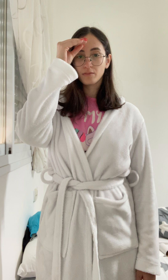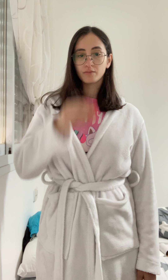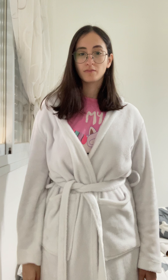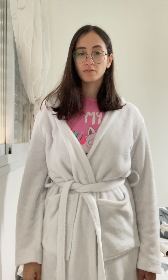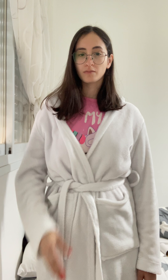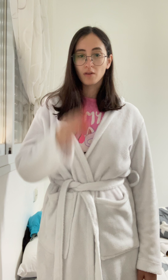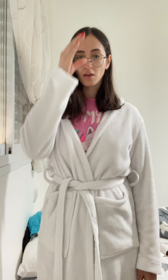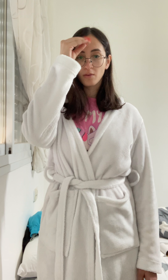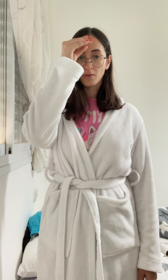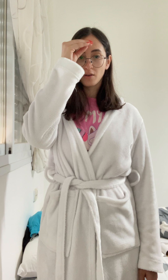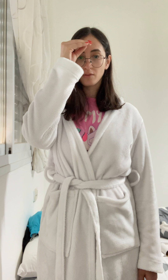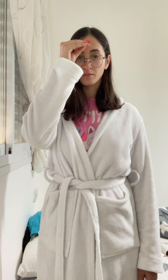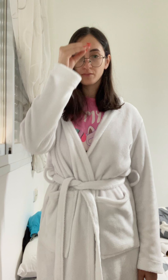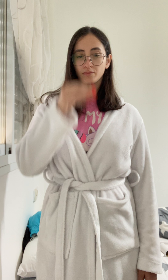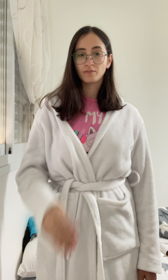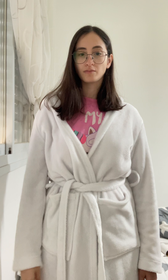בן